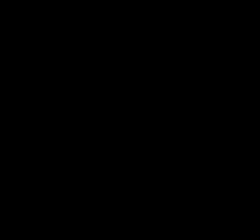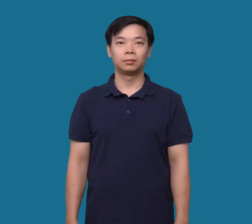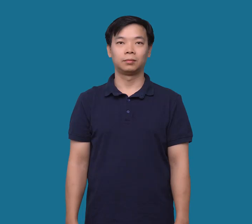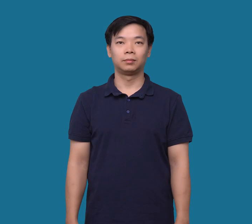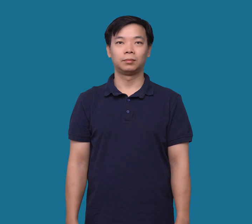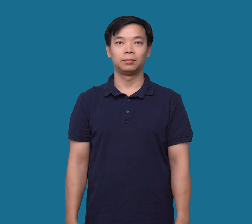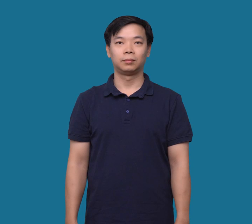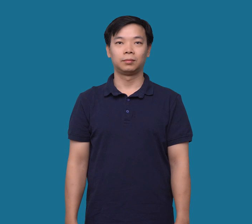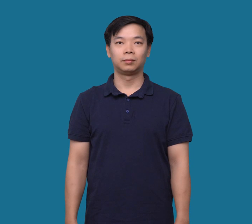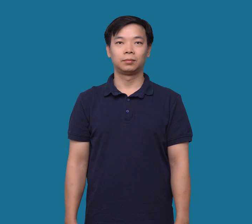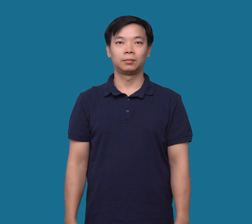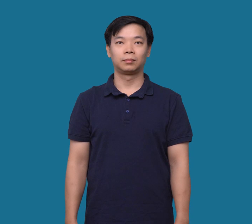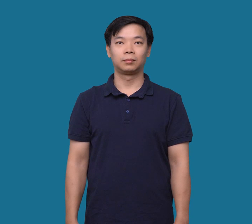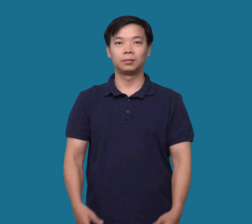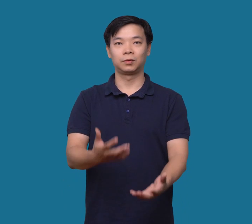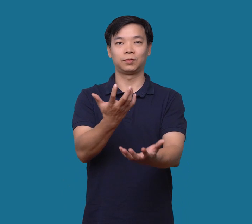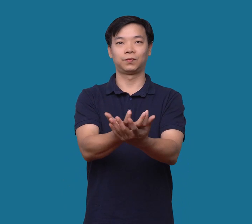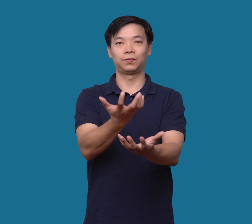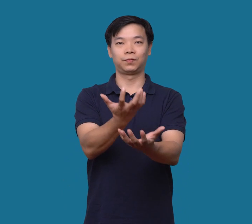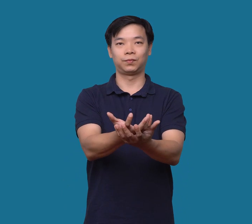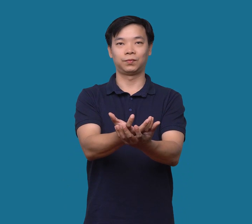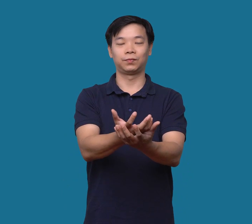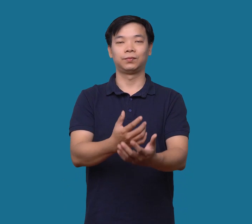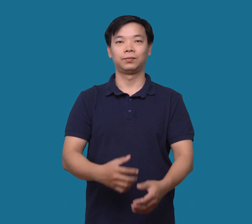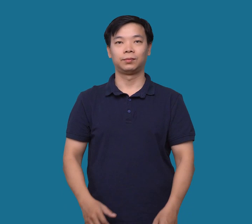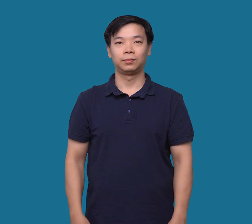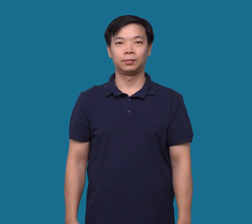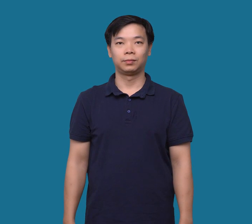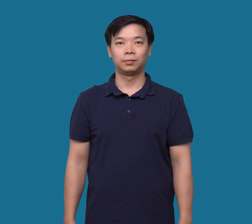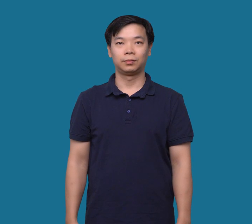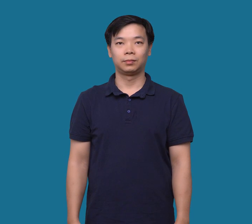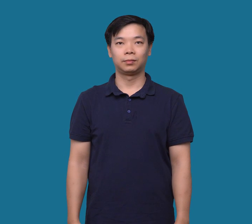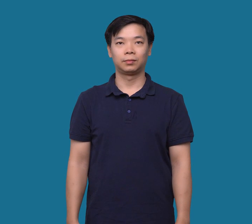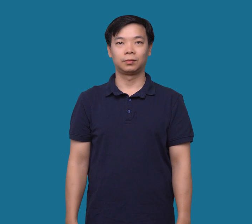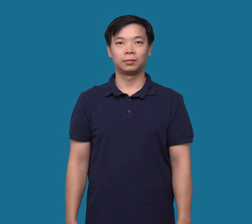xã hội